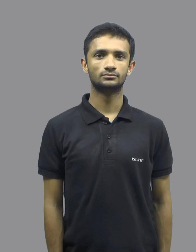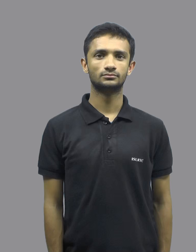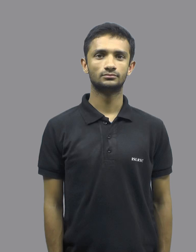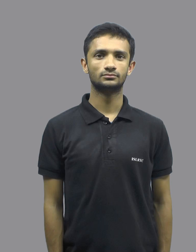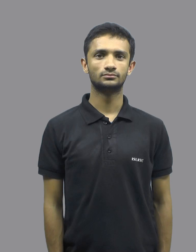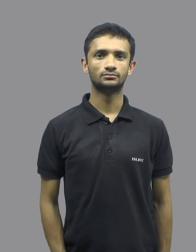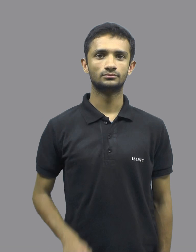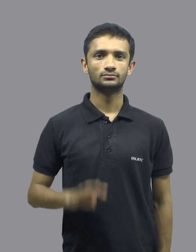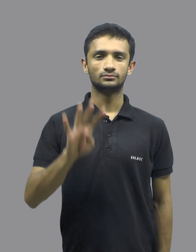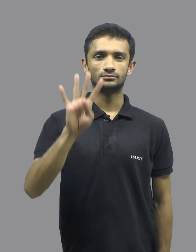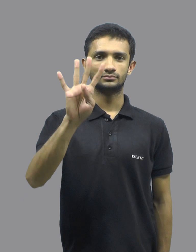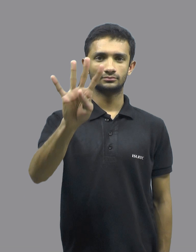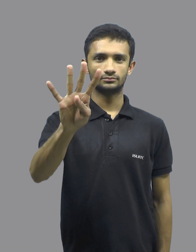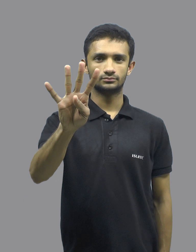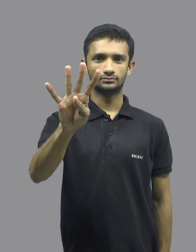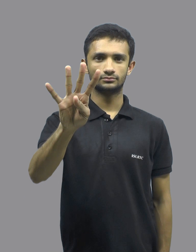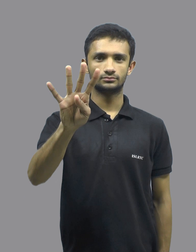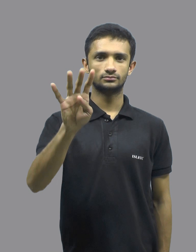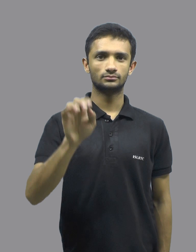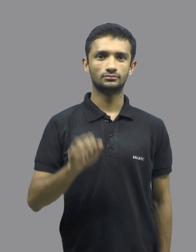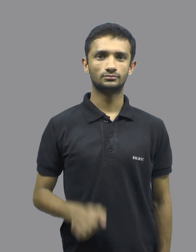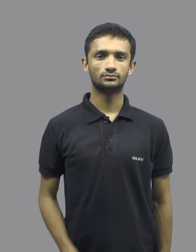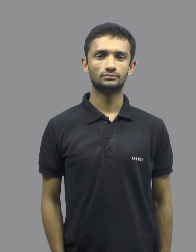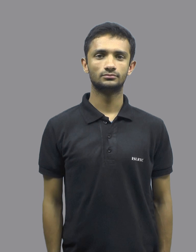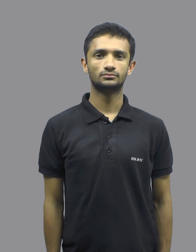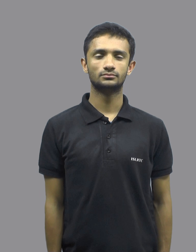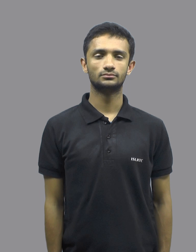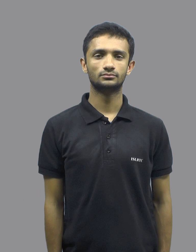4 Four